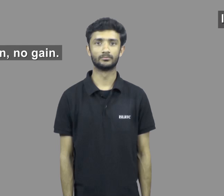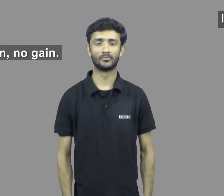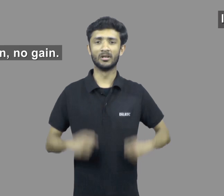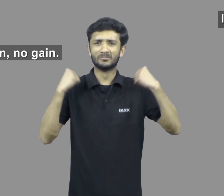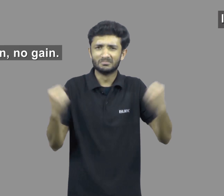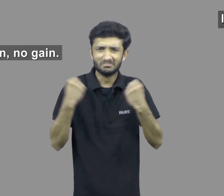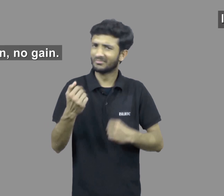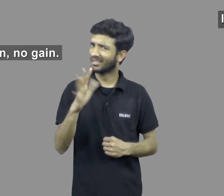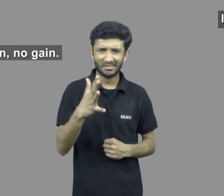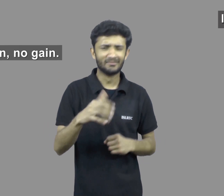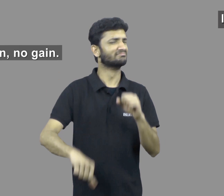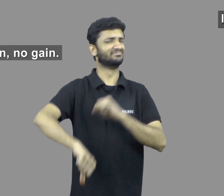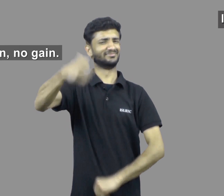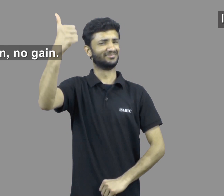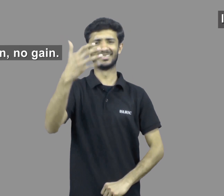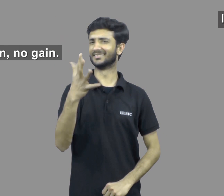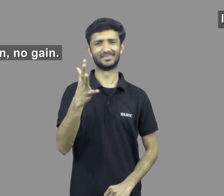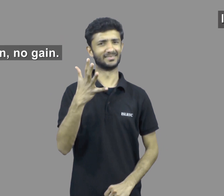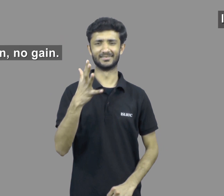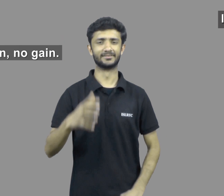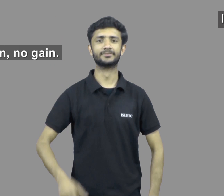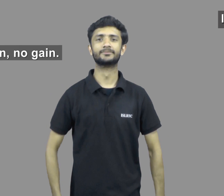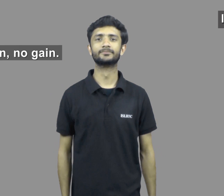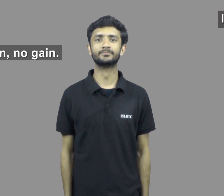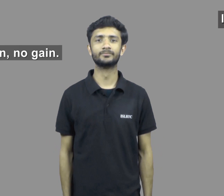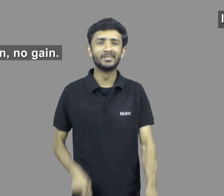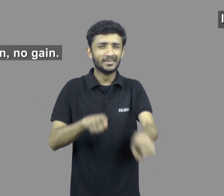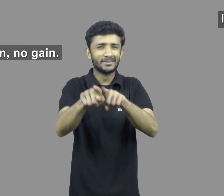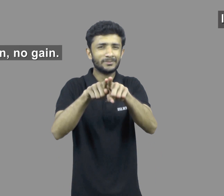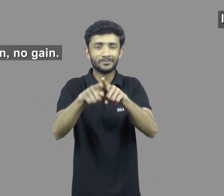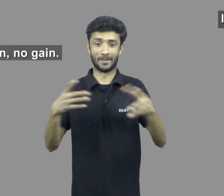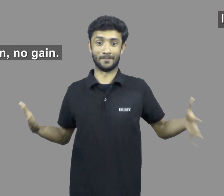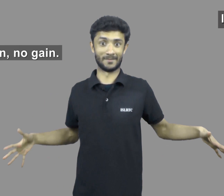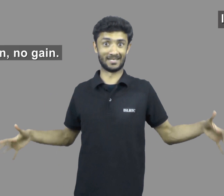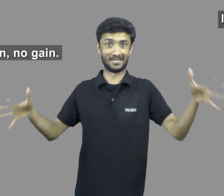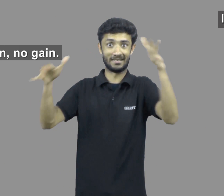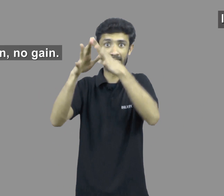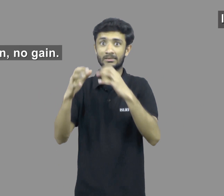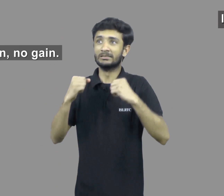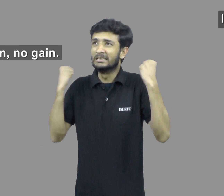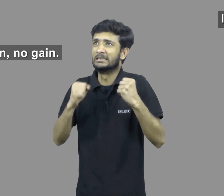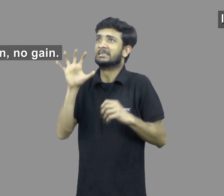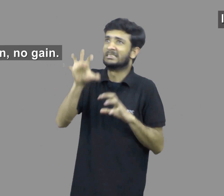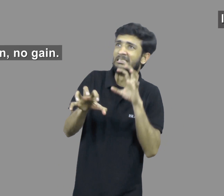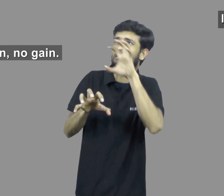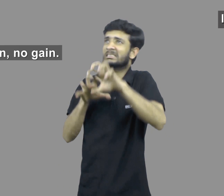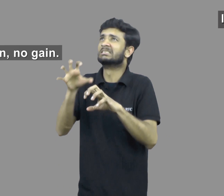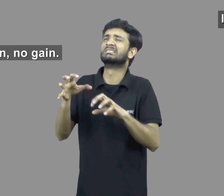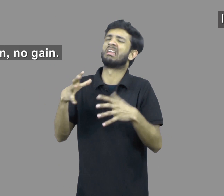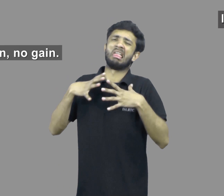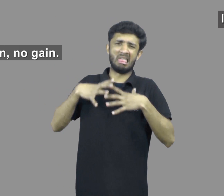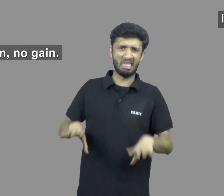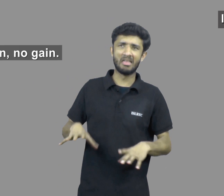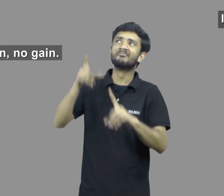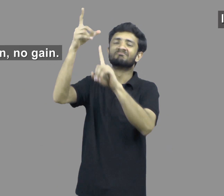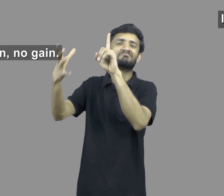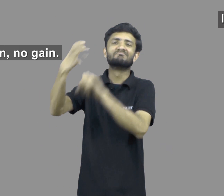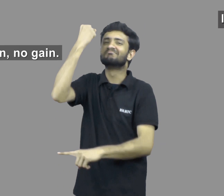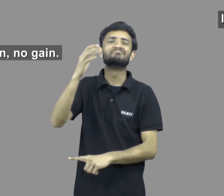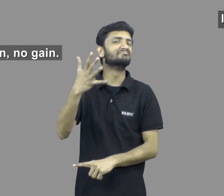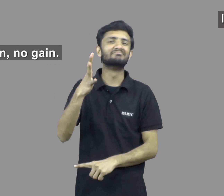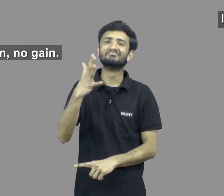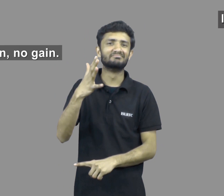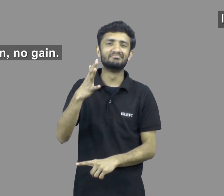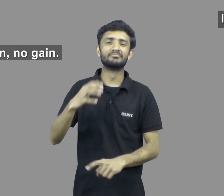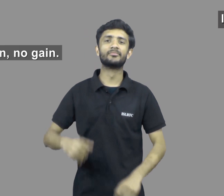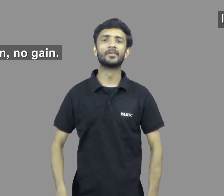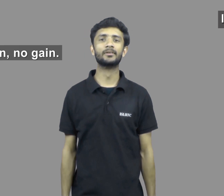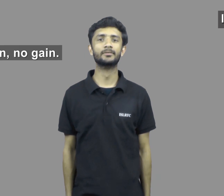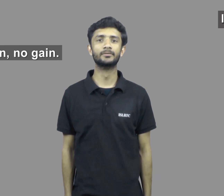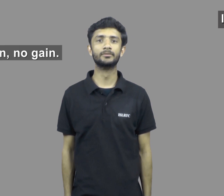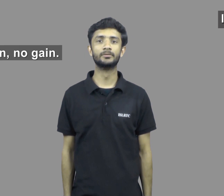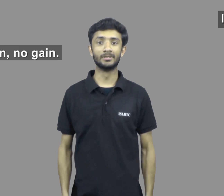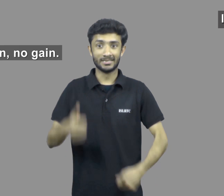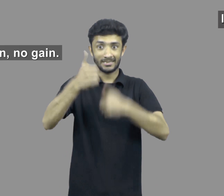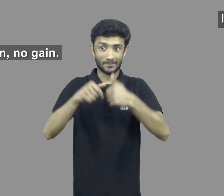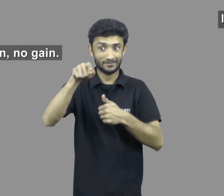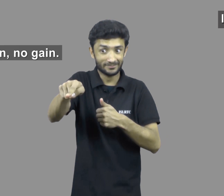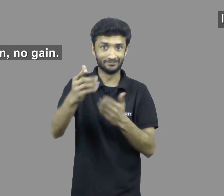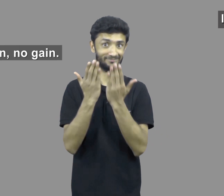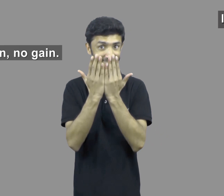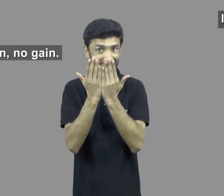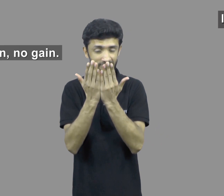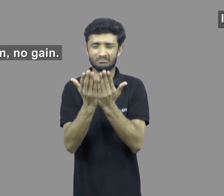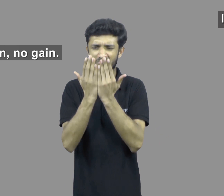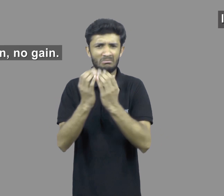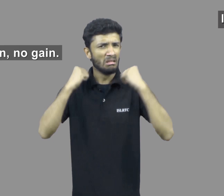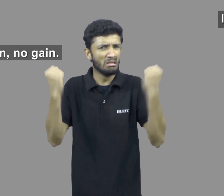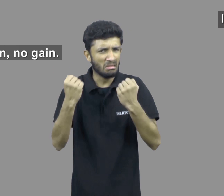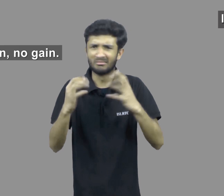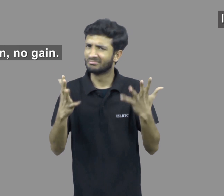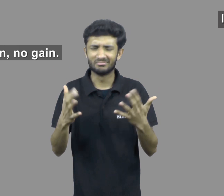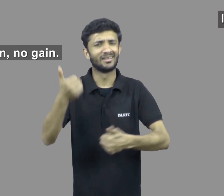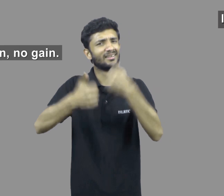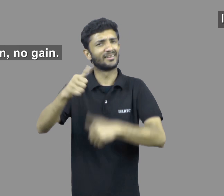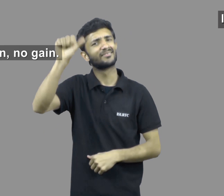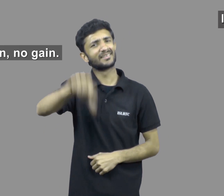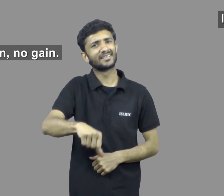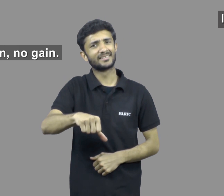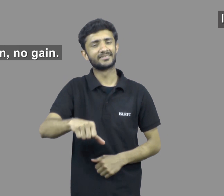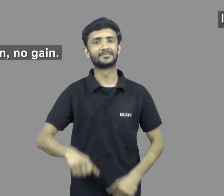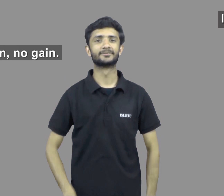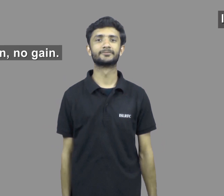No Pain No Gain